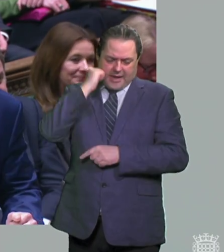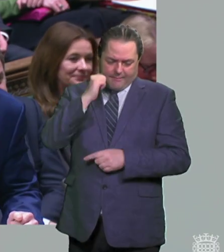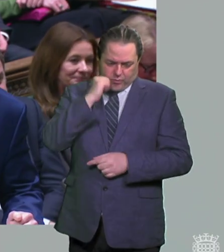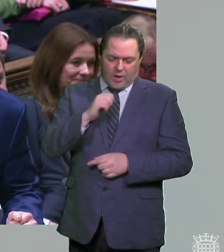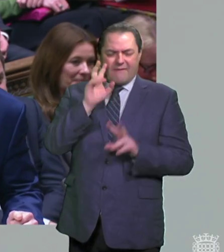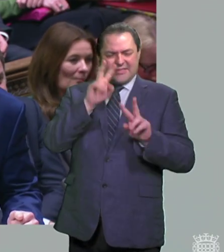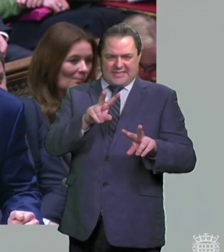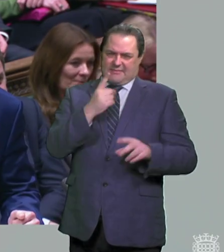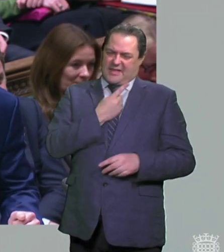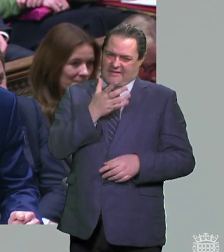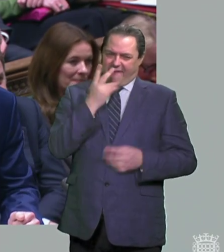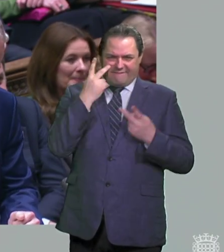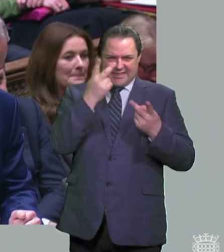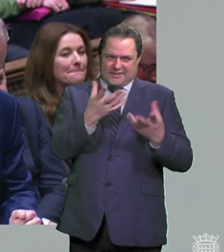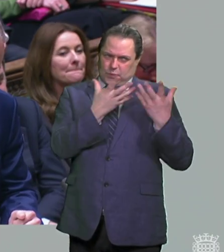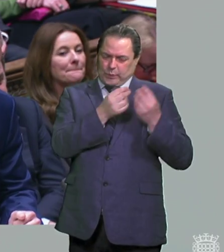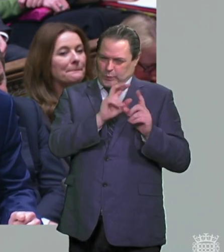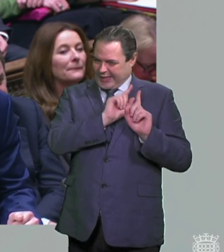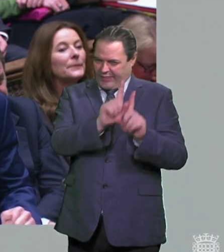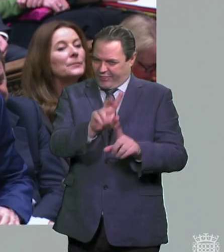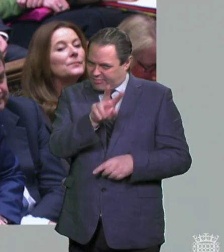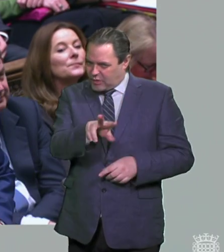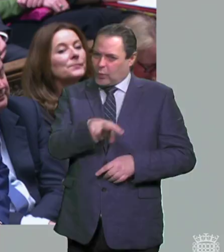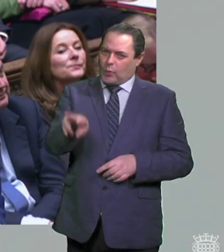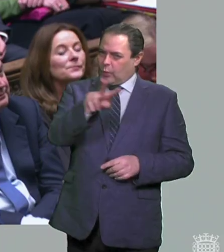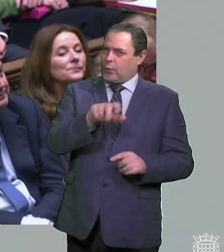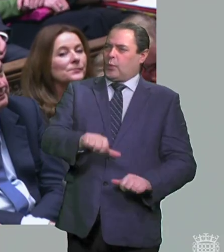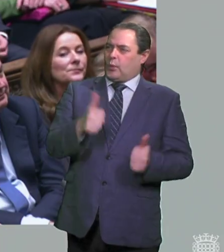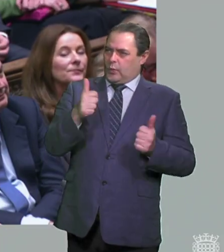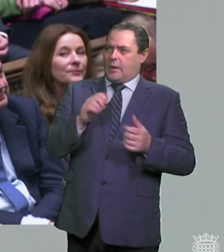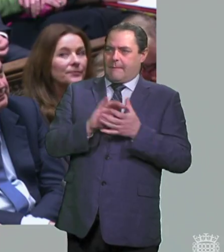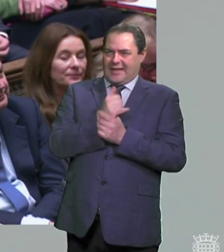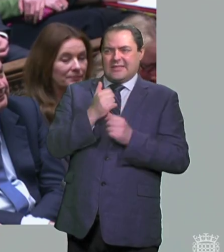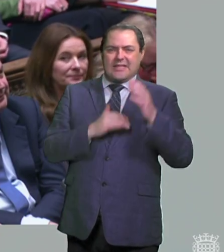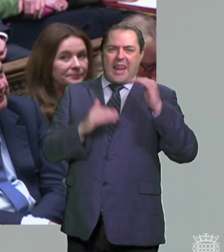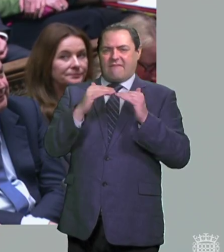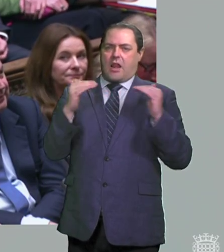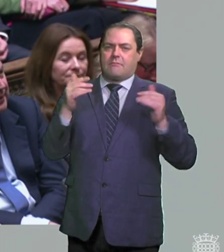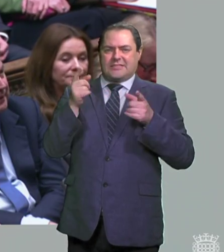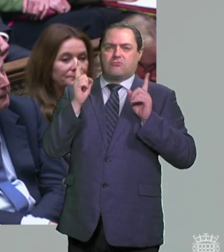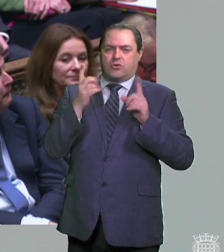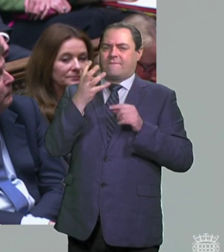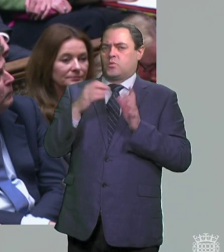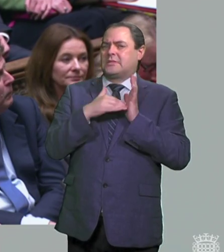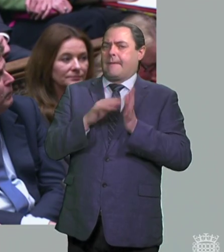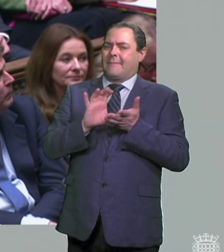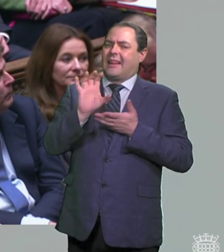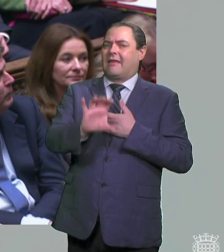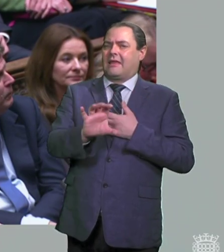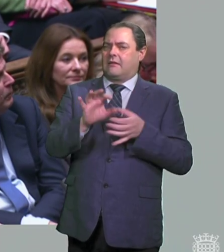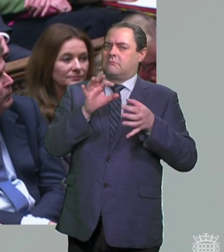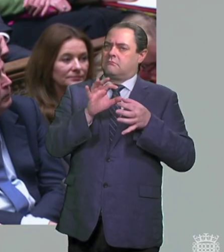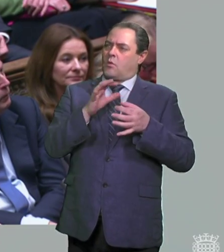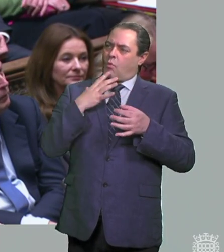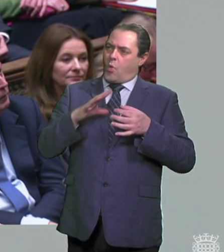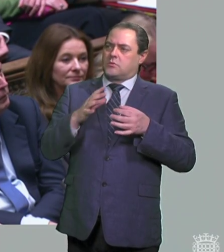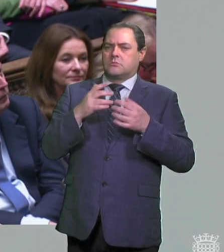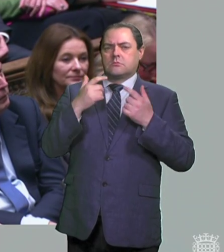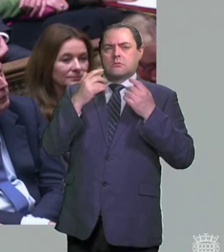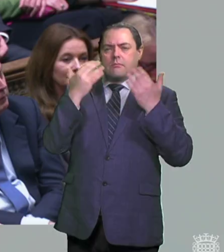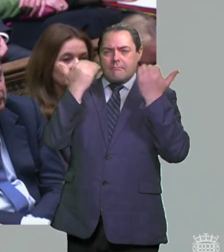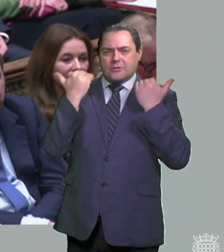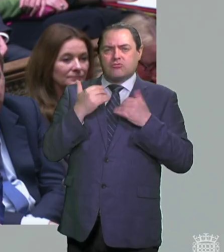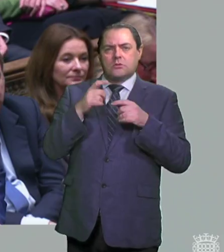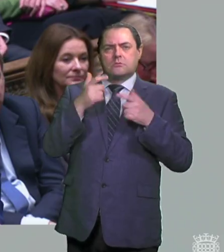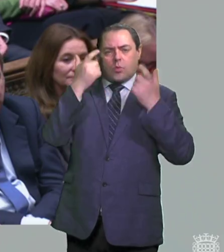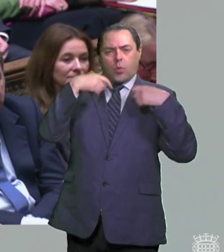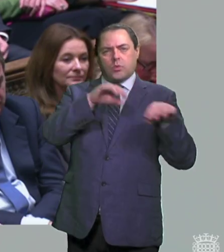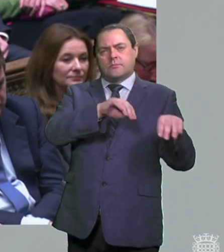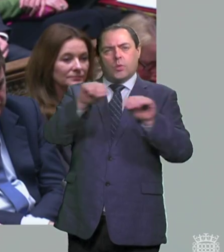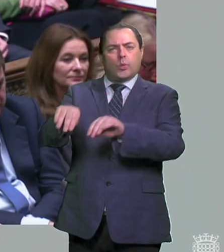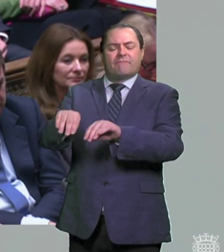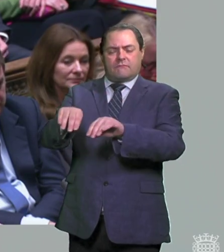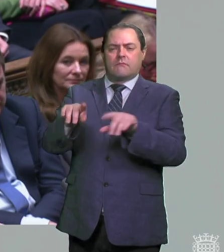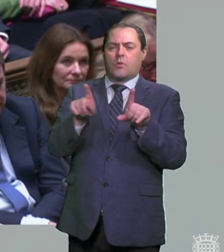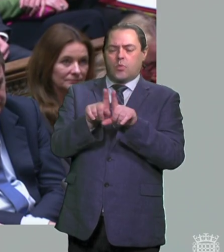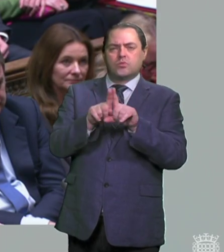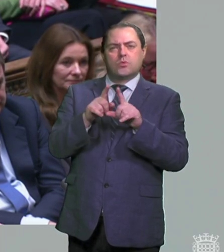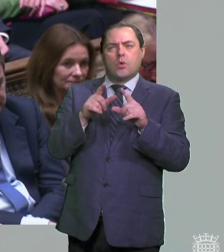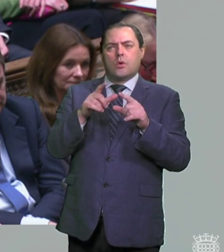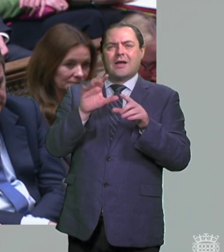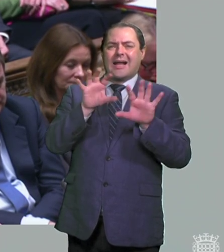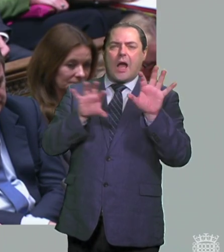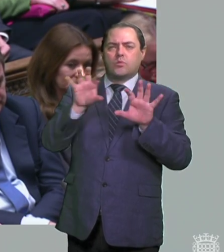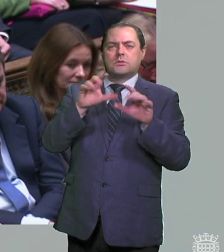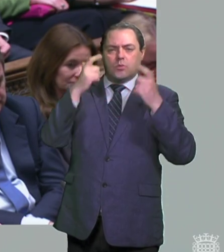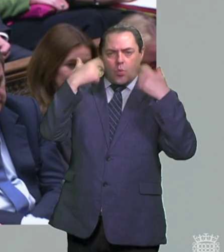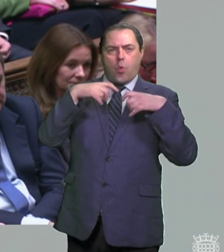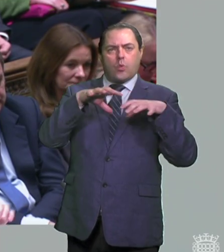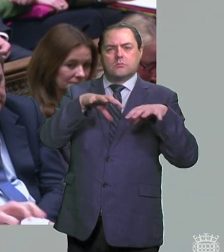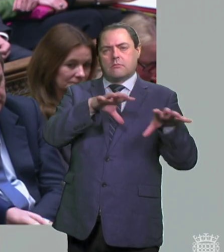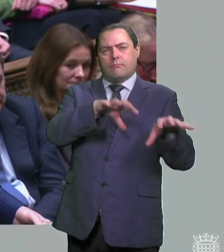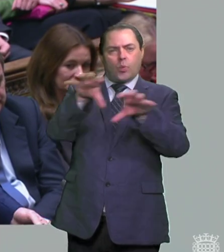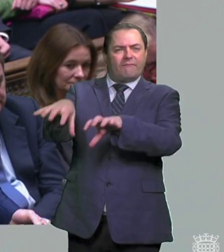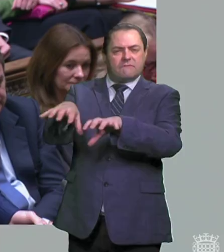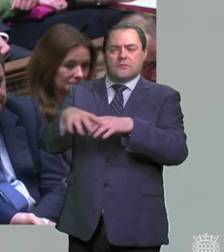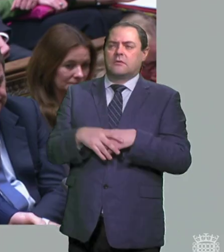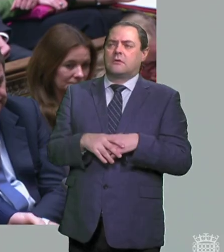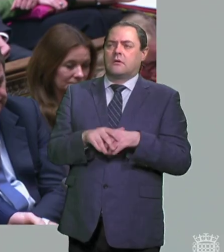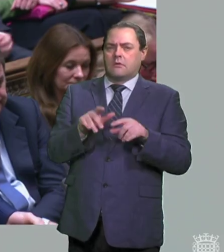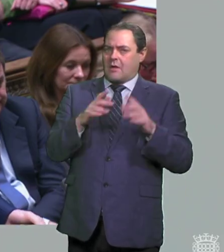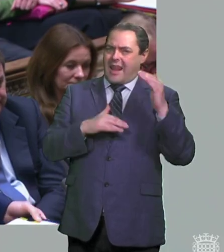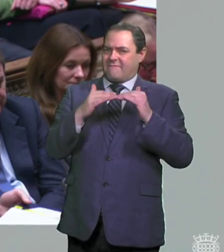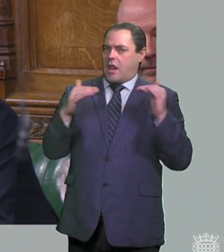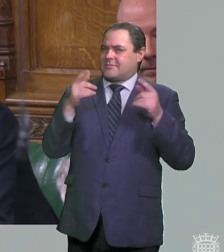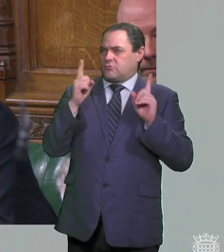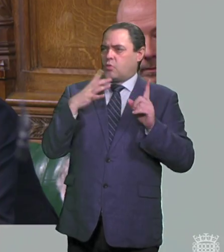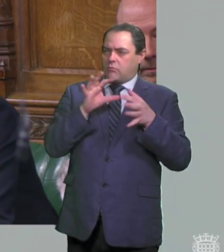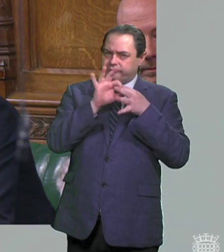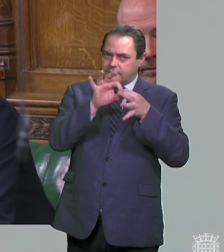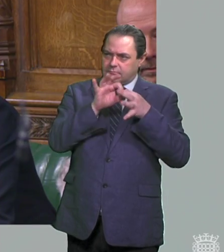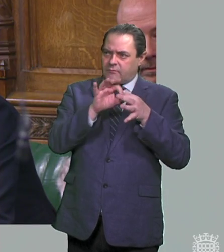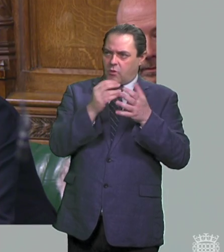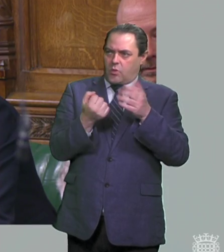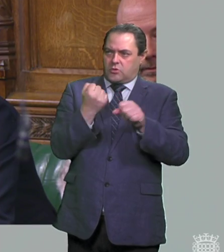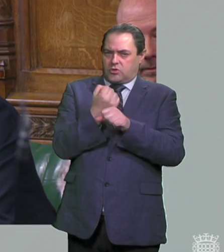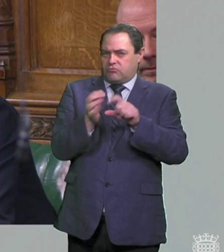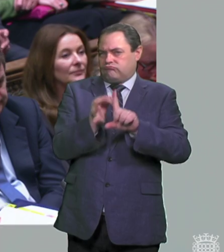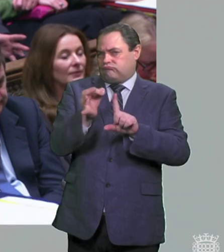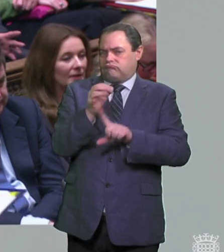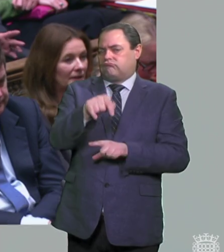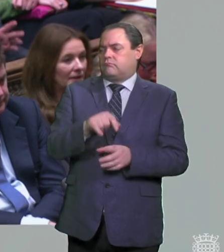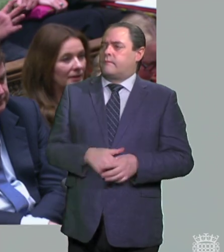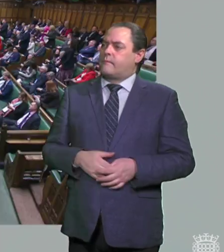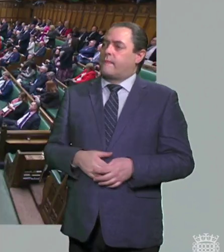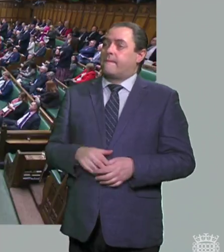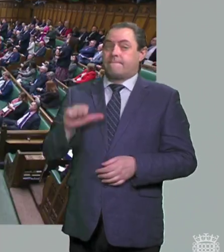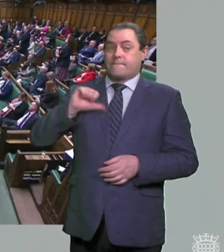I saw that at first hand when I visited his constituency with him. I am pleased that we delivered, with the Secretary of State for Levelling Up, Housing and Communities, the £40 million of funding to relocate the magistrates court and allow the county court complex to be moved, and I know that the Secretary of State will want to work with my honourable Friend on regeneration aspirations for the future.